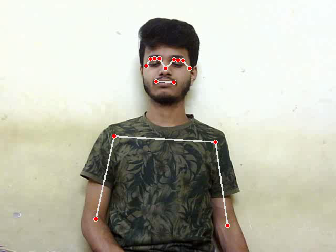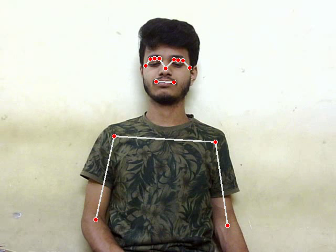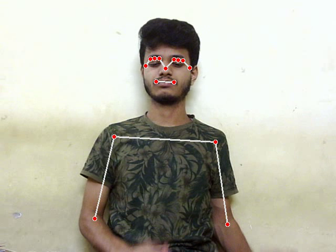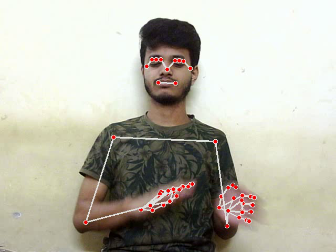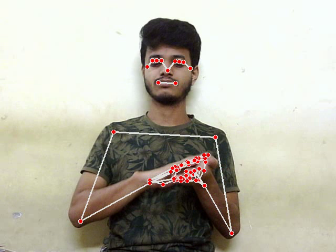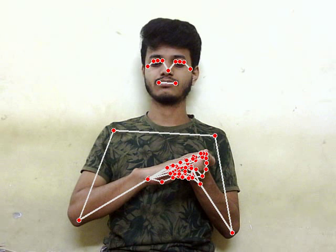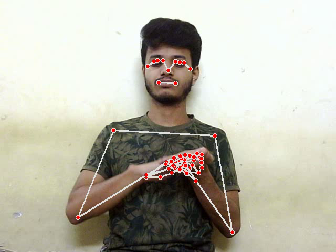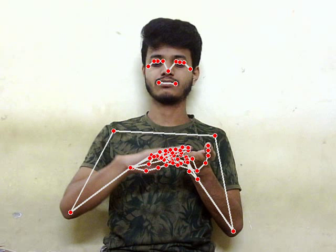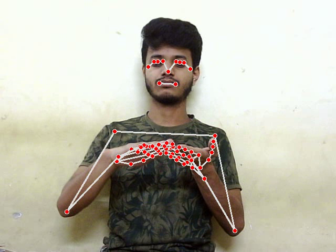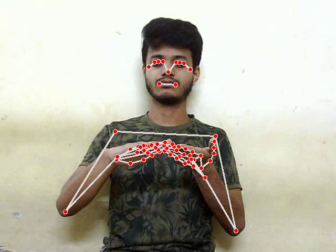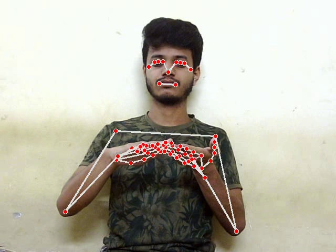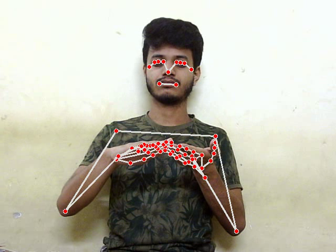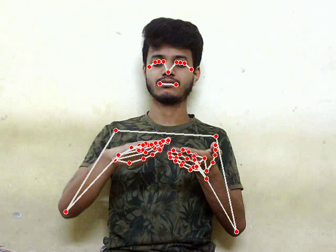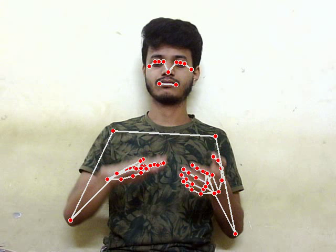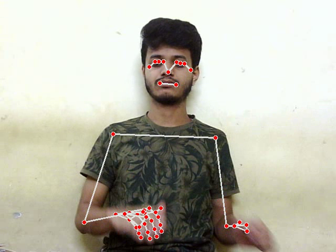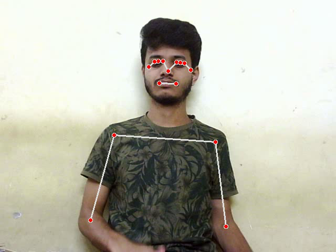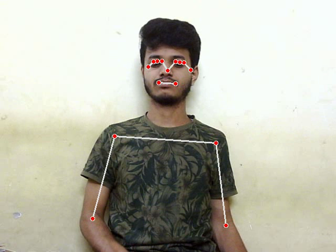nice